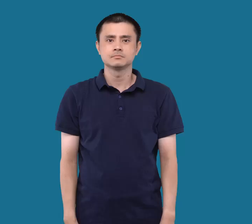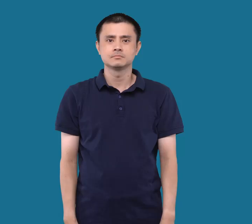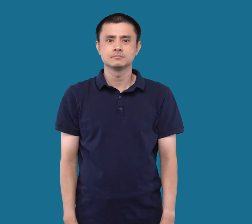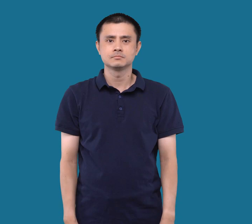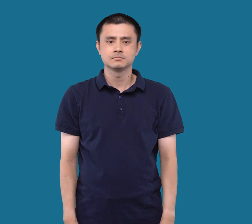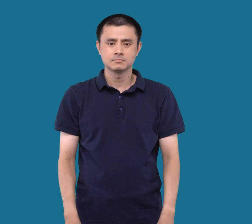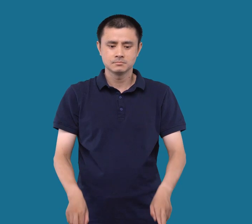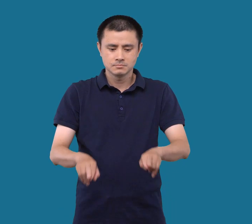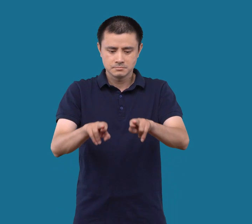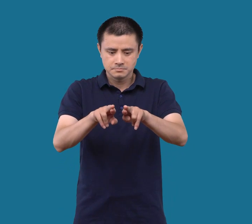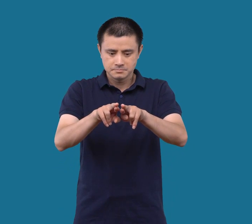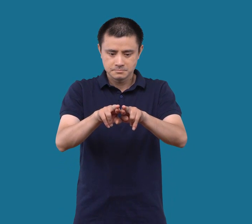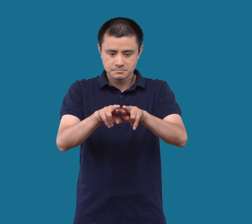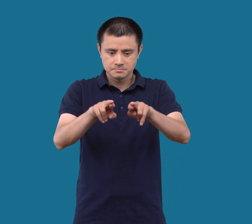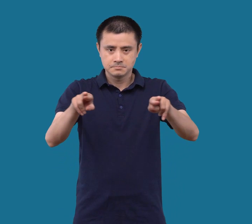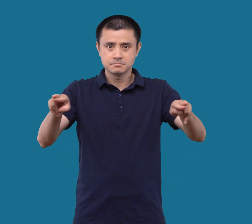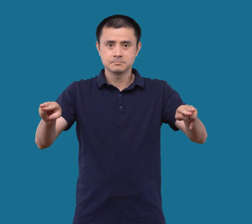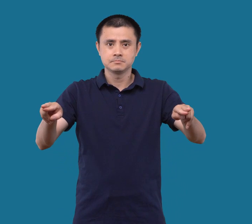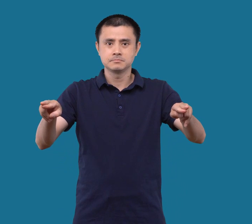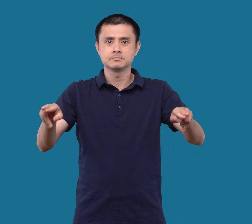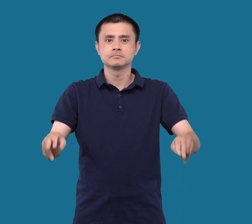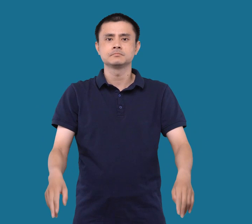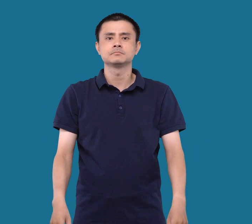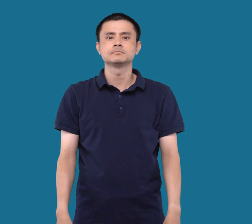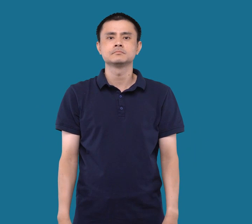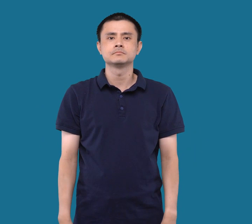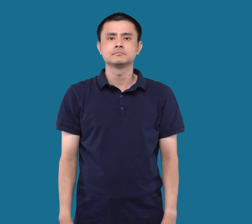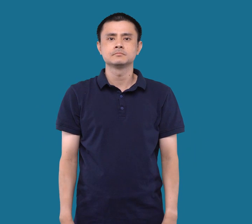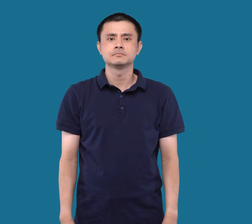chiều rộng